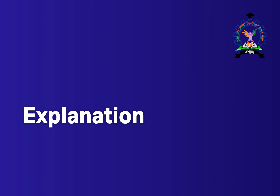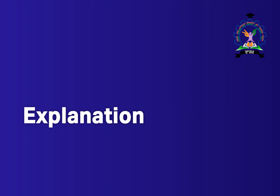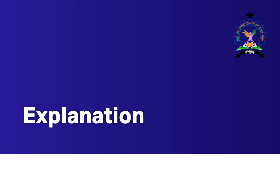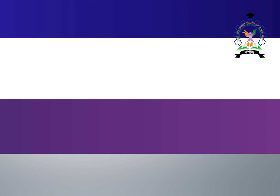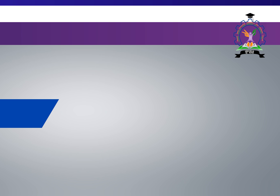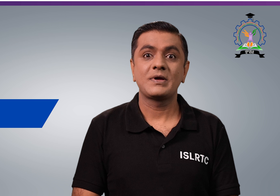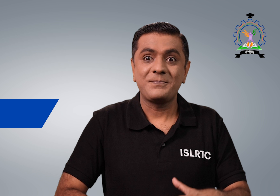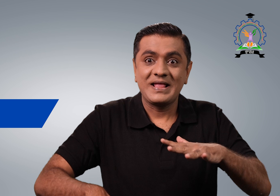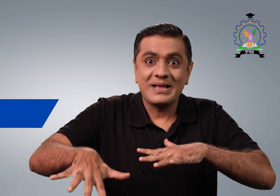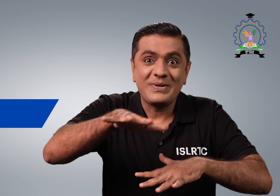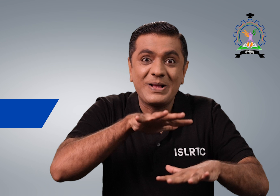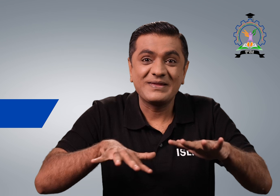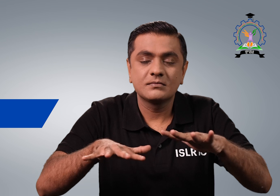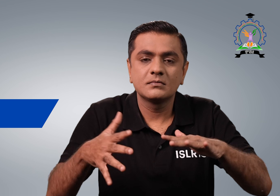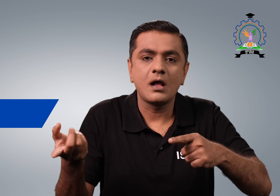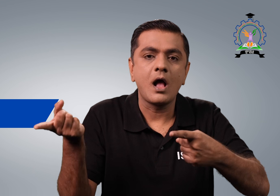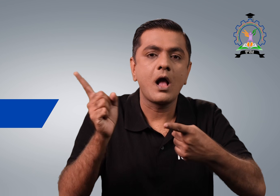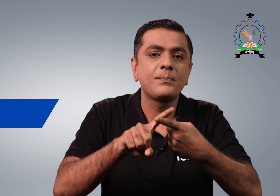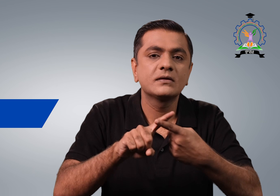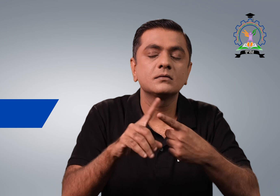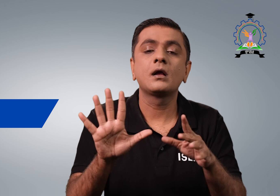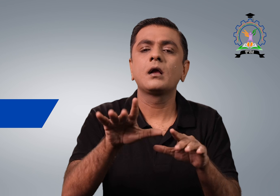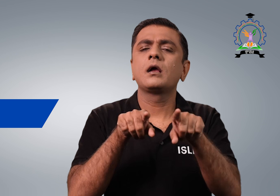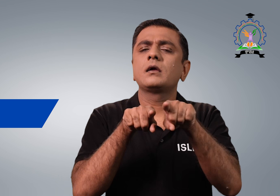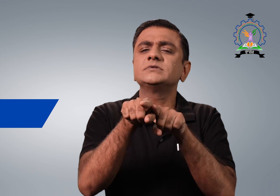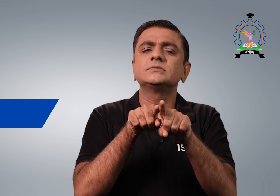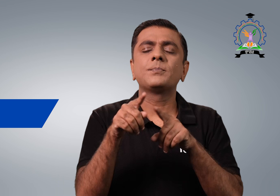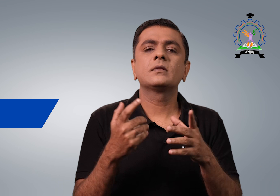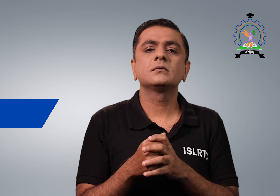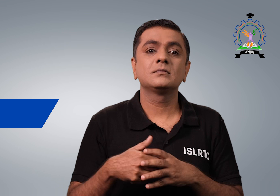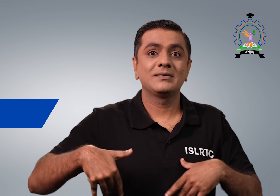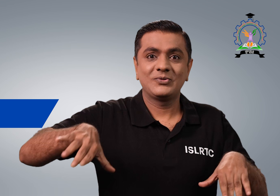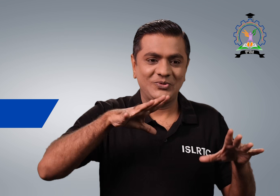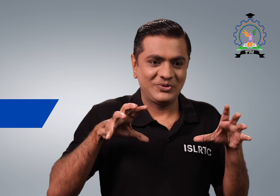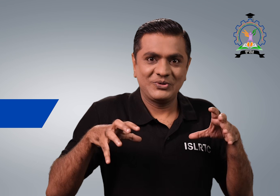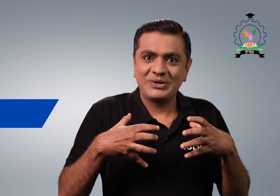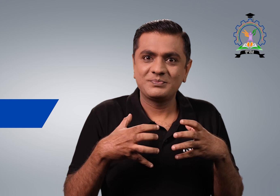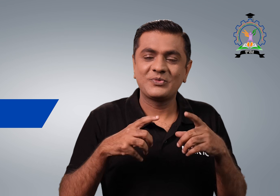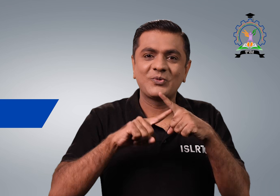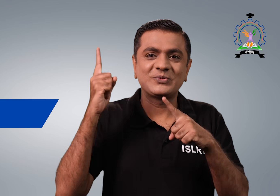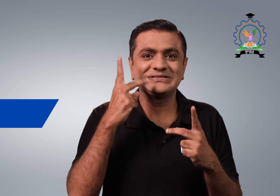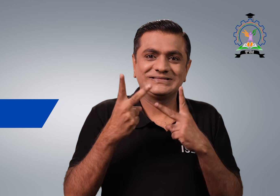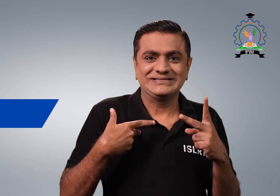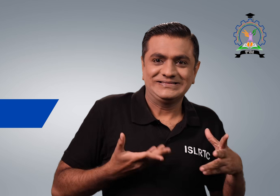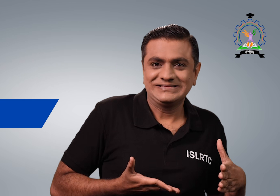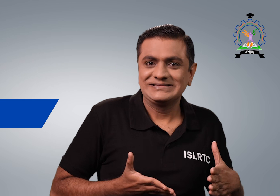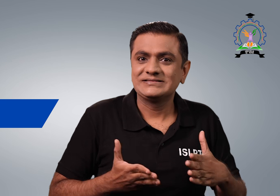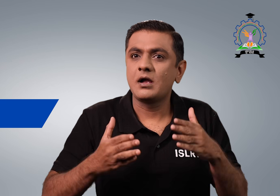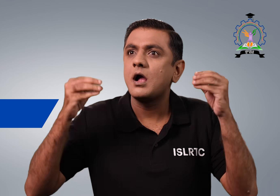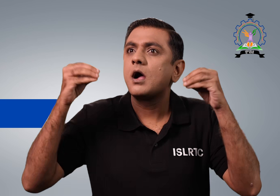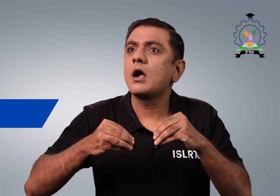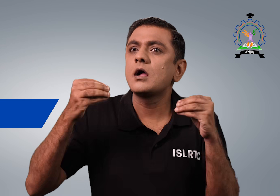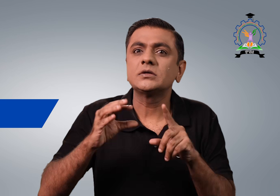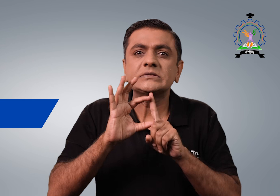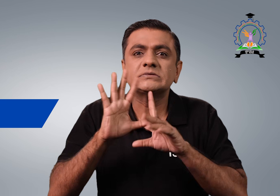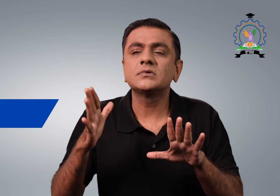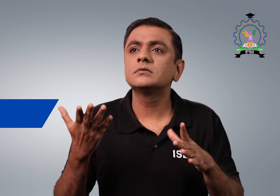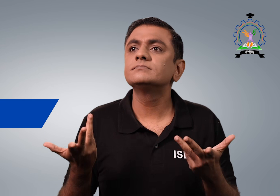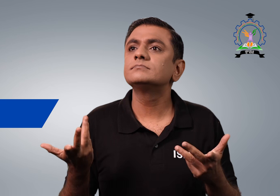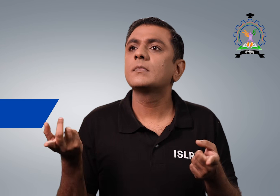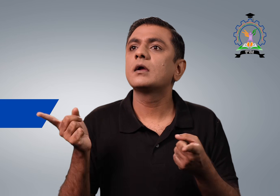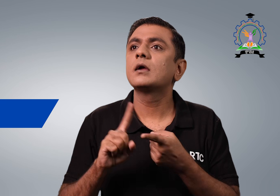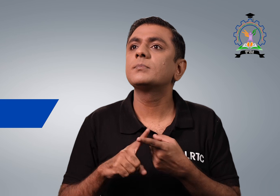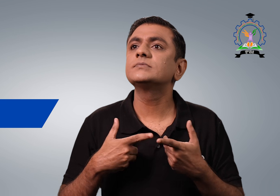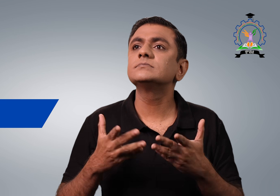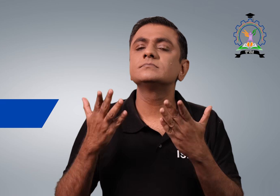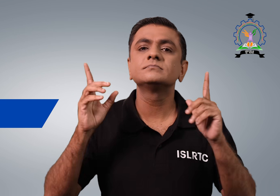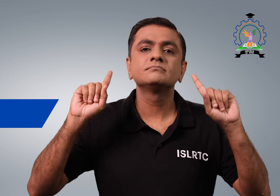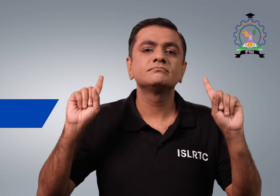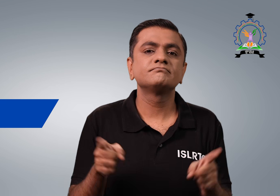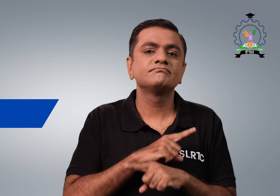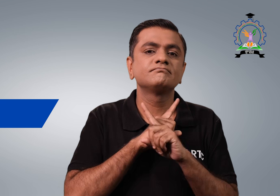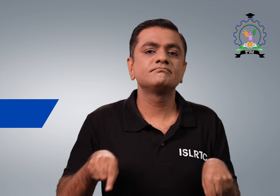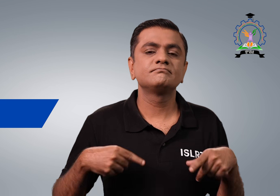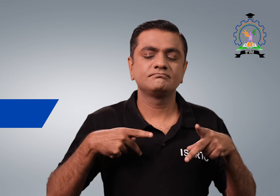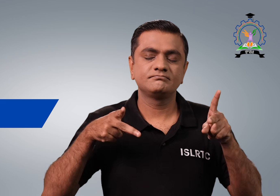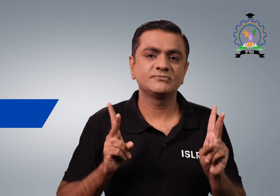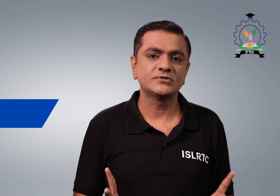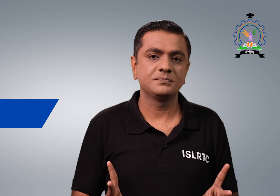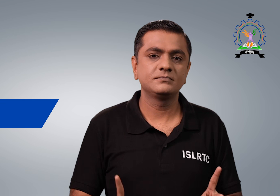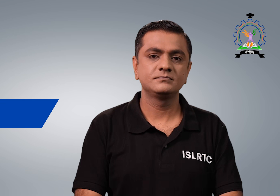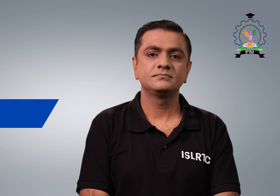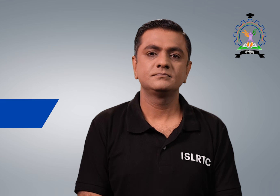It is something that happens during your plan. For example, Our group had planned a trip, but unfortunately, heavy rains occurred, forcing us to cancel our plans.